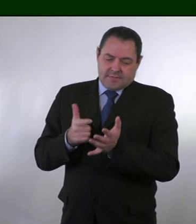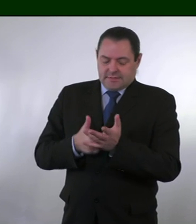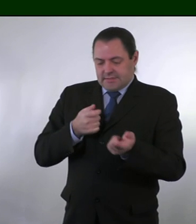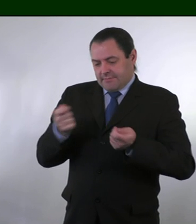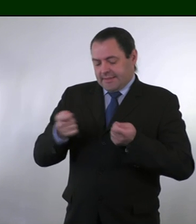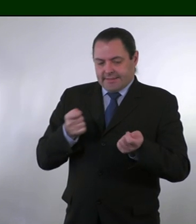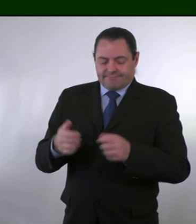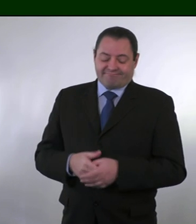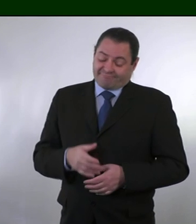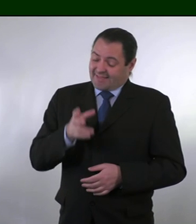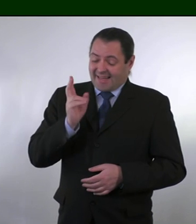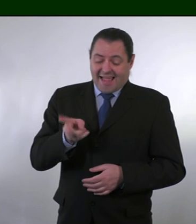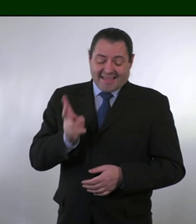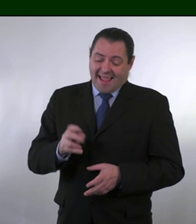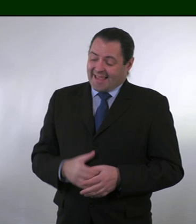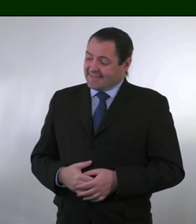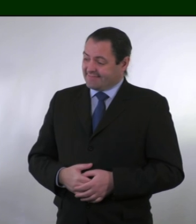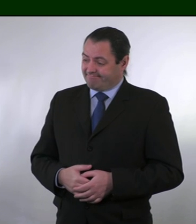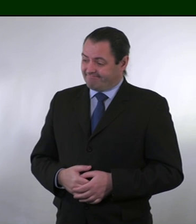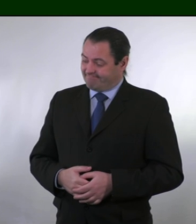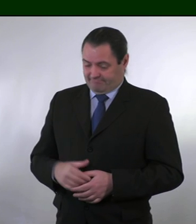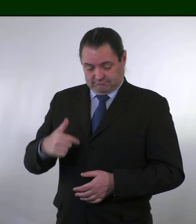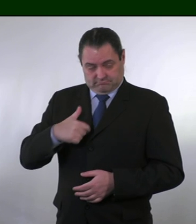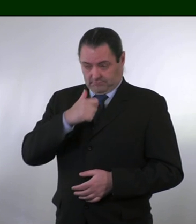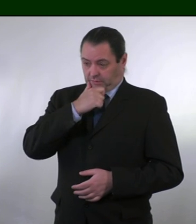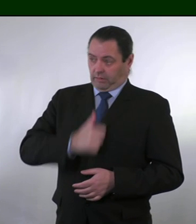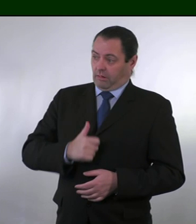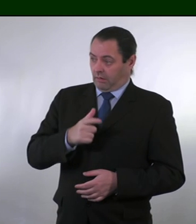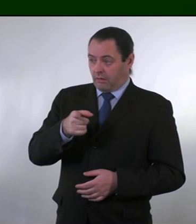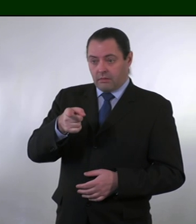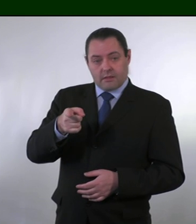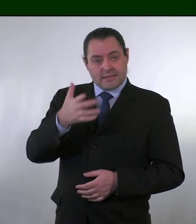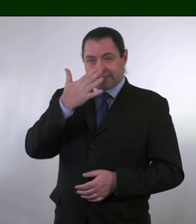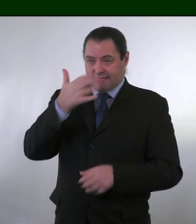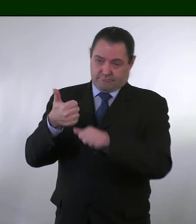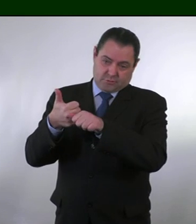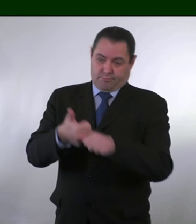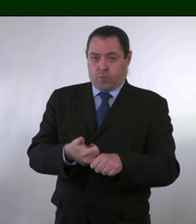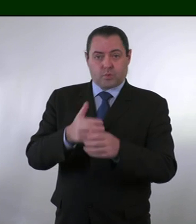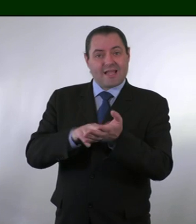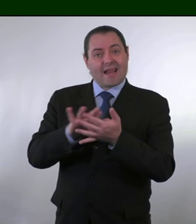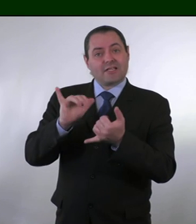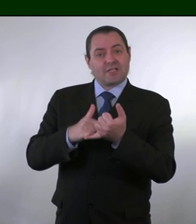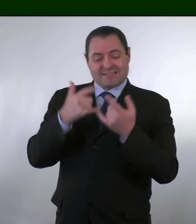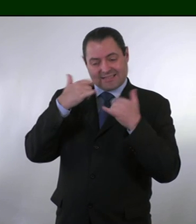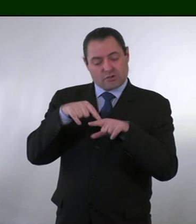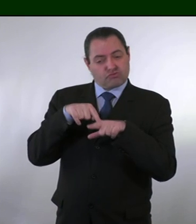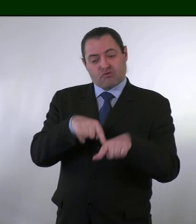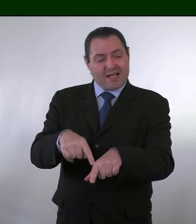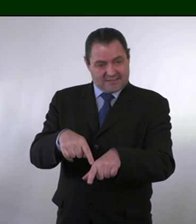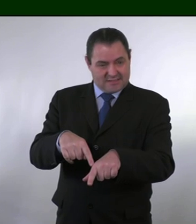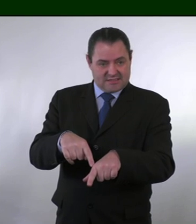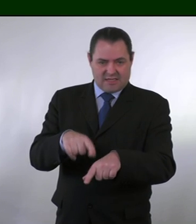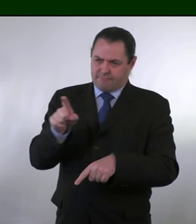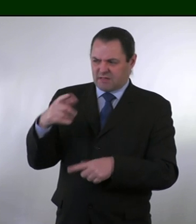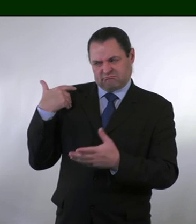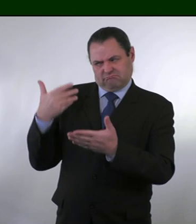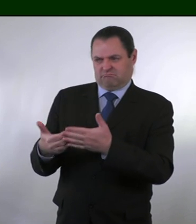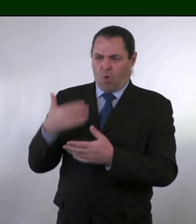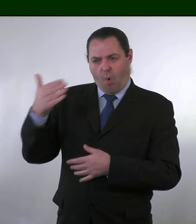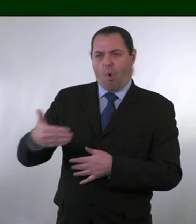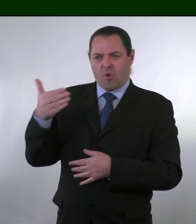and learned Gentleman is now coming out in favour of NHS Test and Trace when he has continuously attacked it.